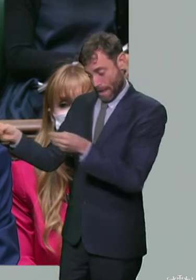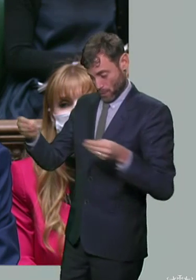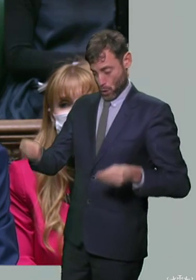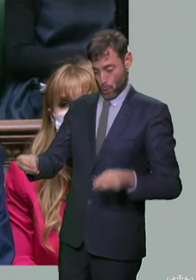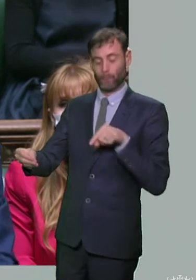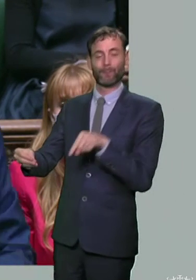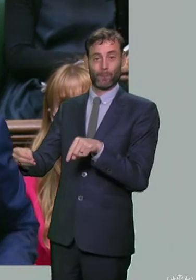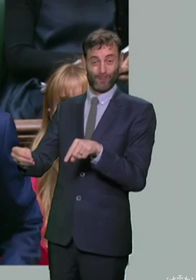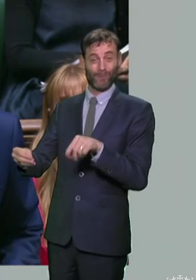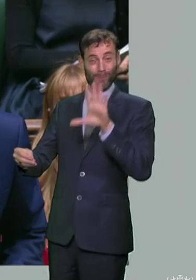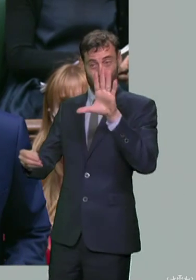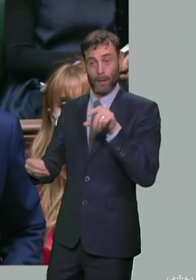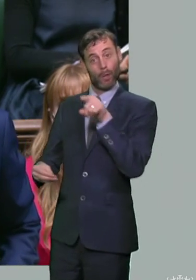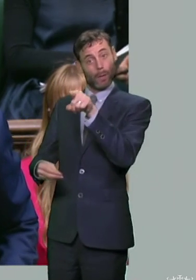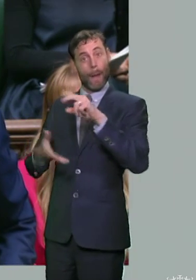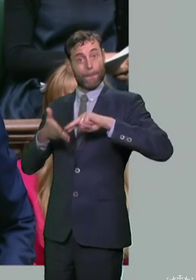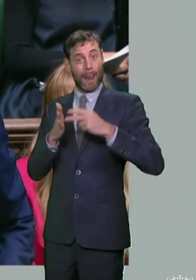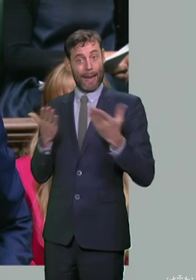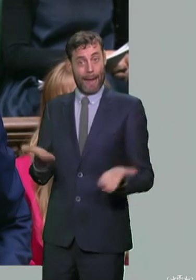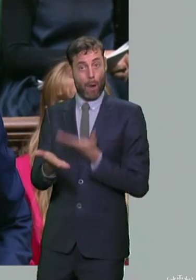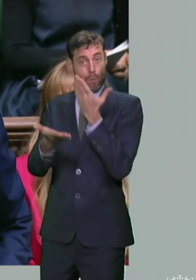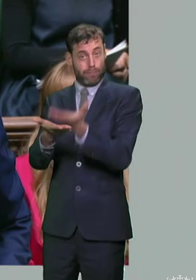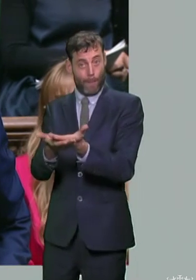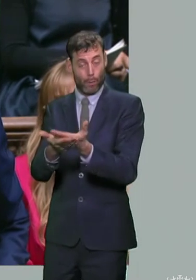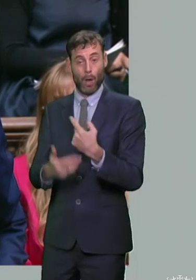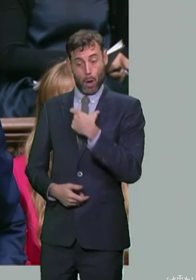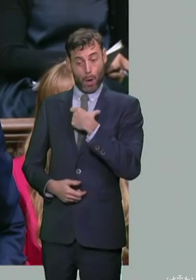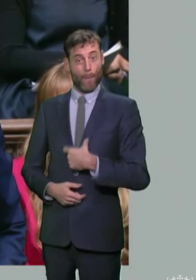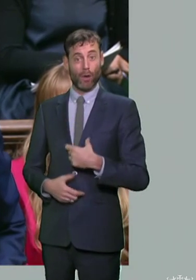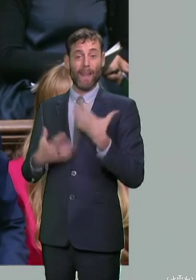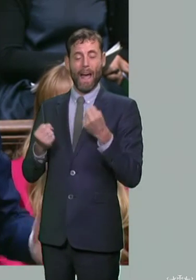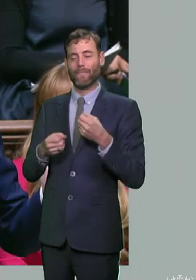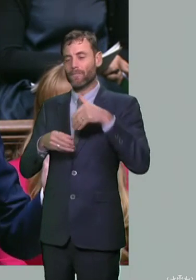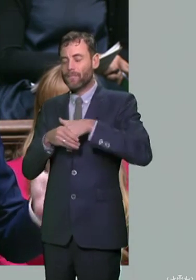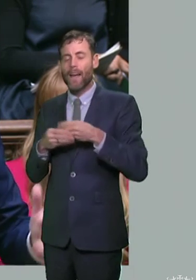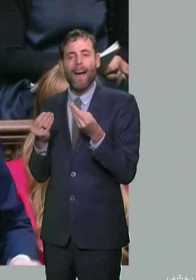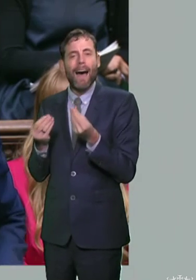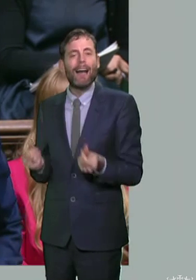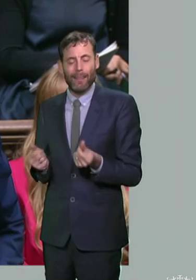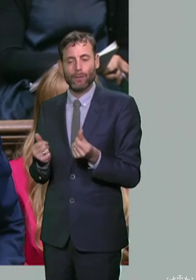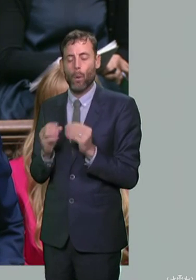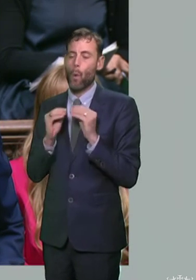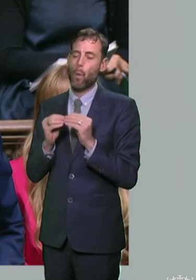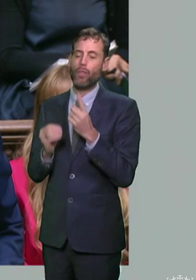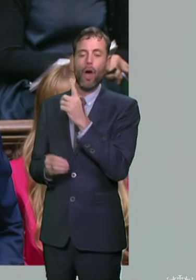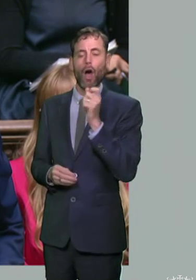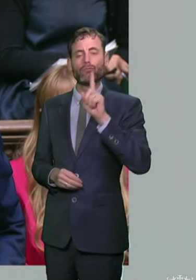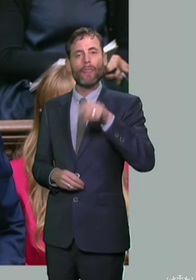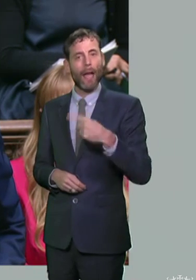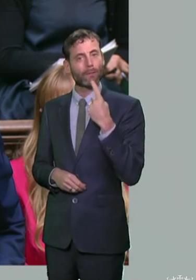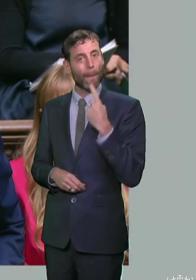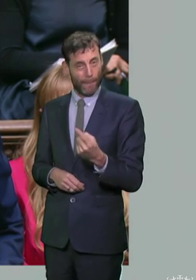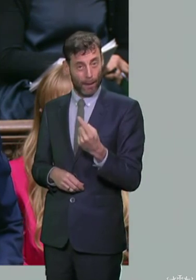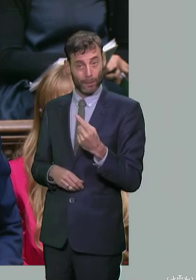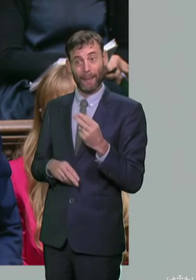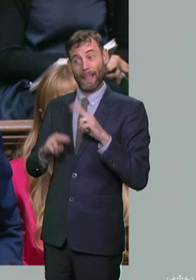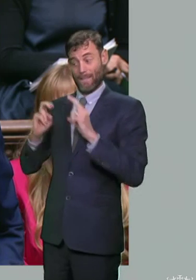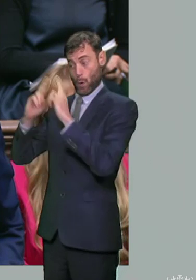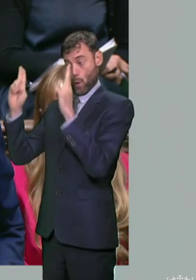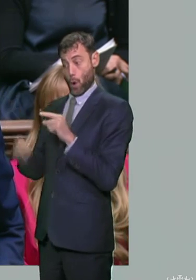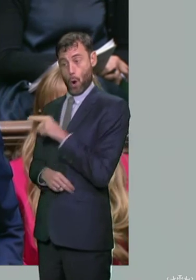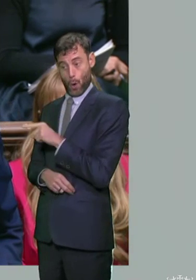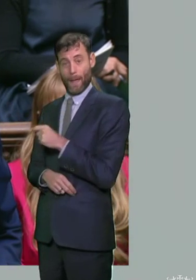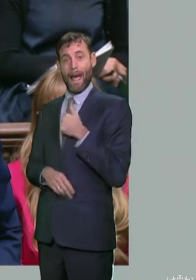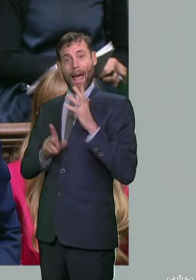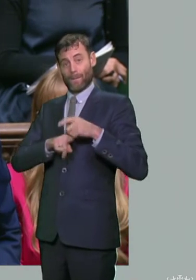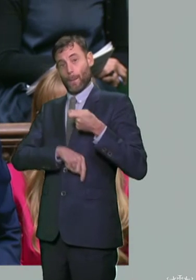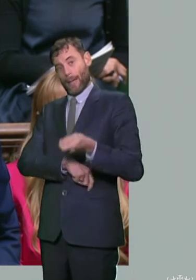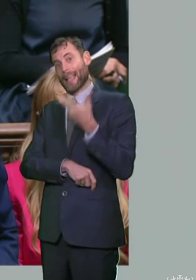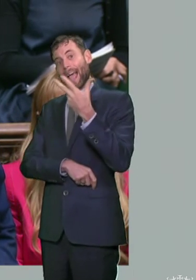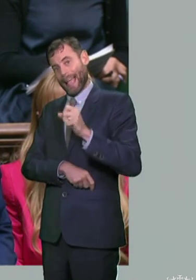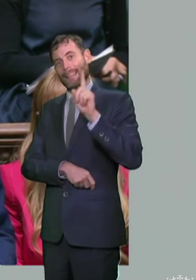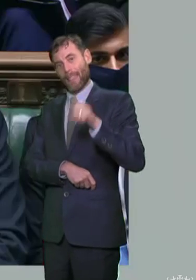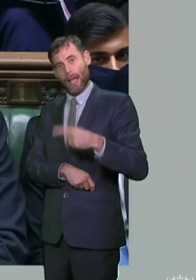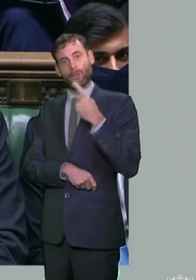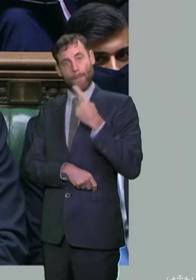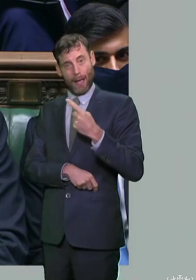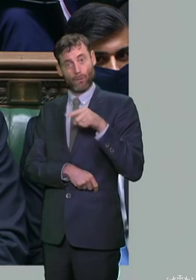Under the Prime Minister’s plans, a person with assets worth about £100,000, most of it tied up in their home, would have to pay £80,000.